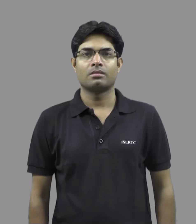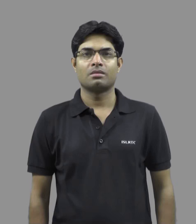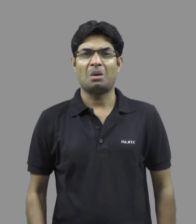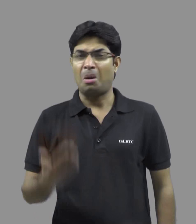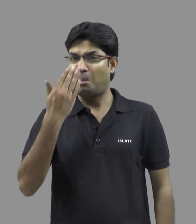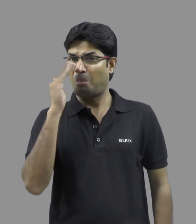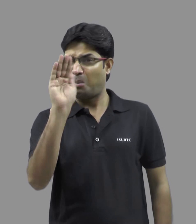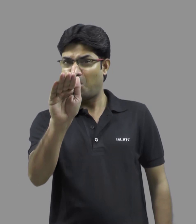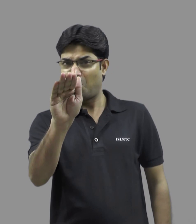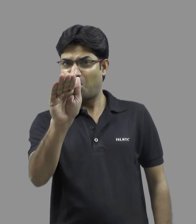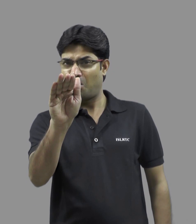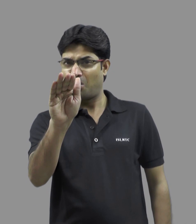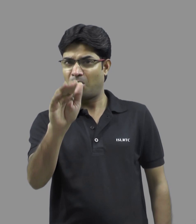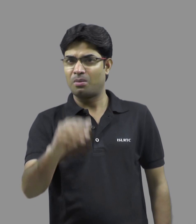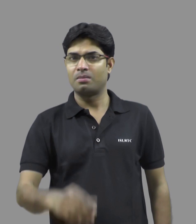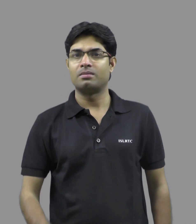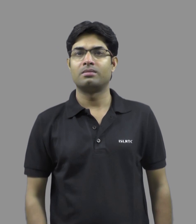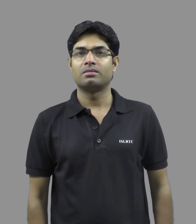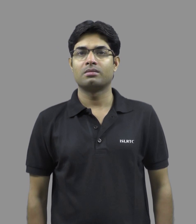Mock Ridicule